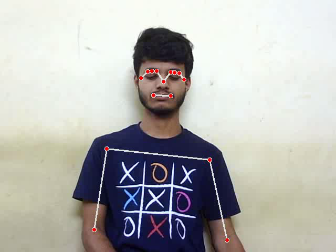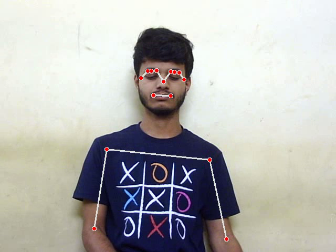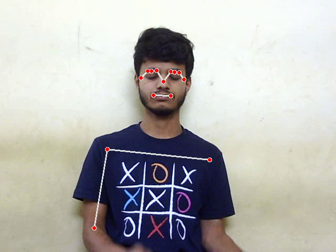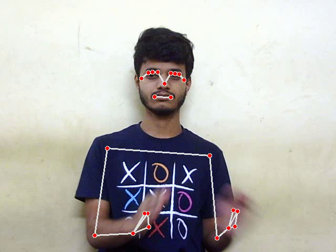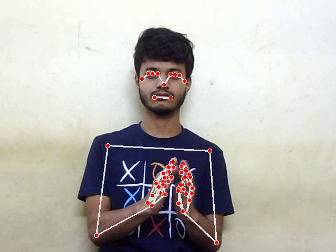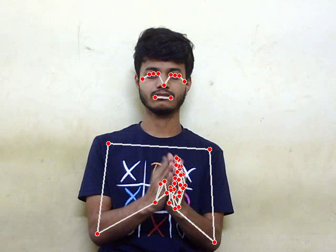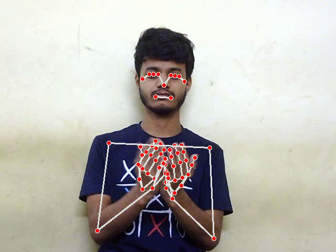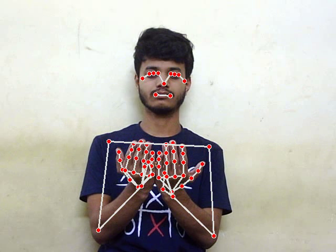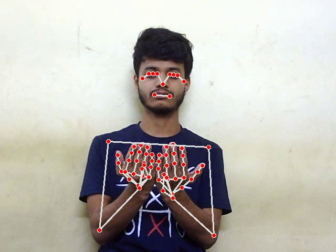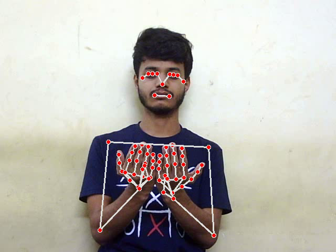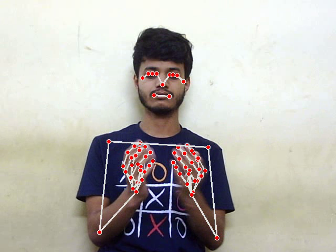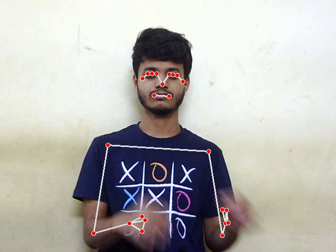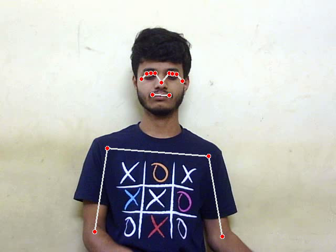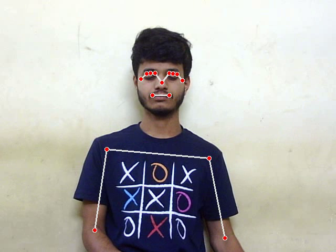book